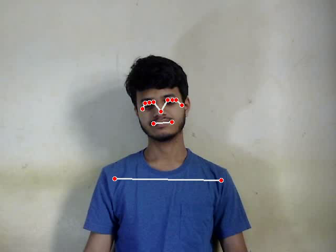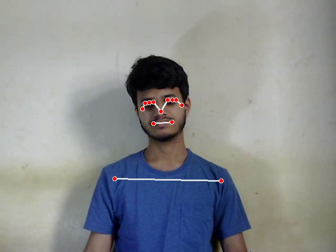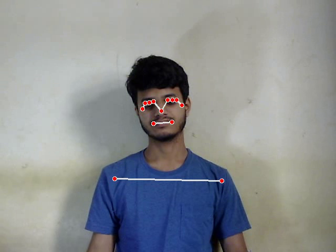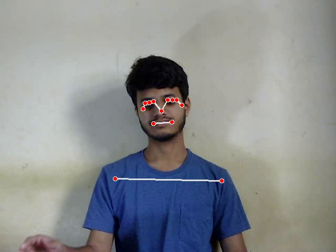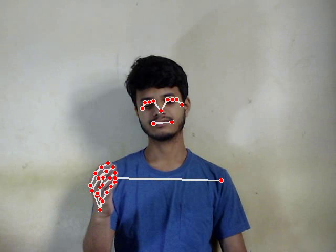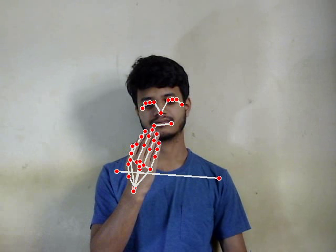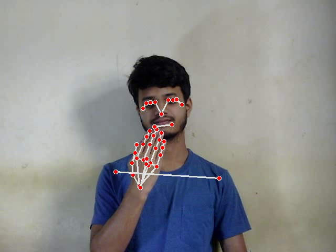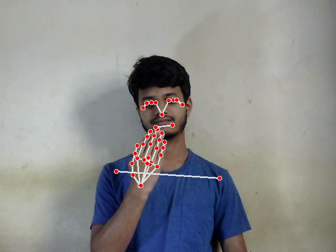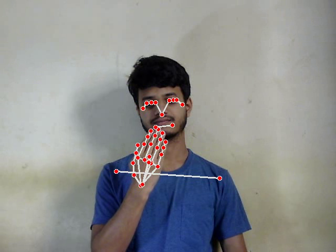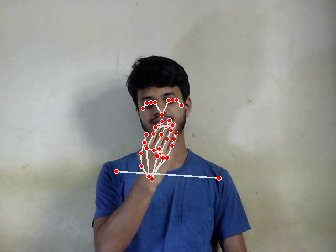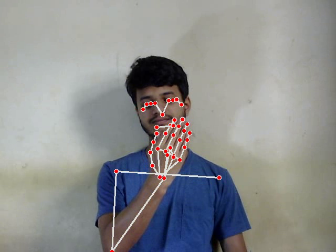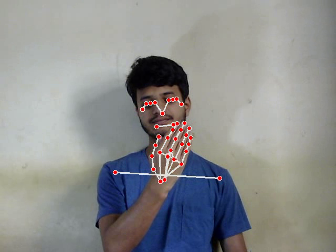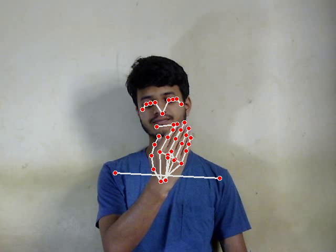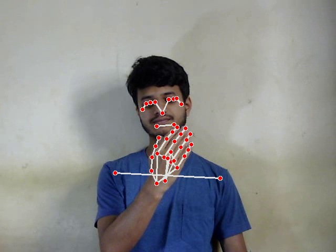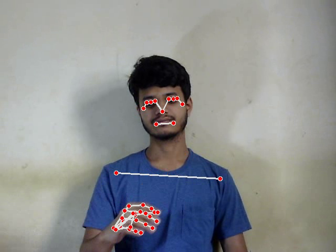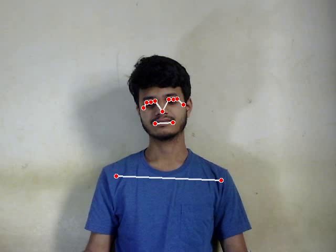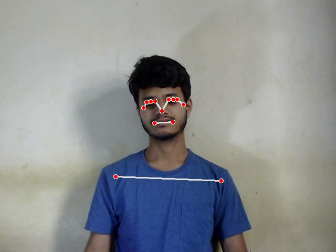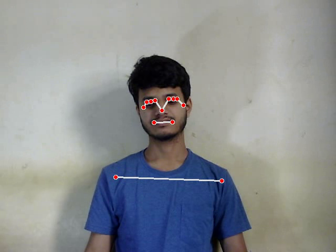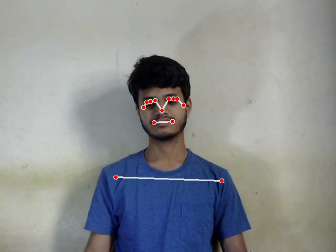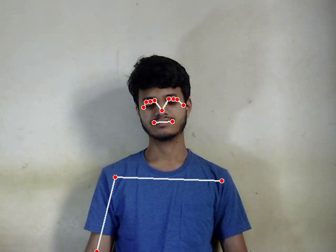thank you